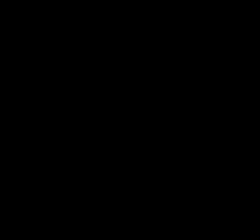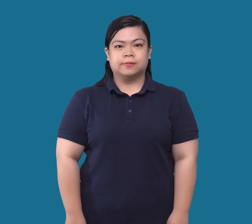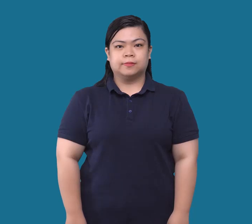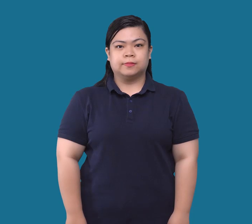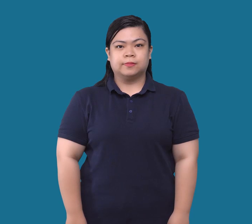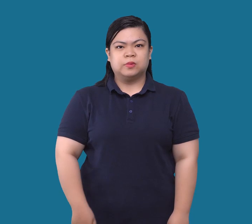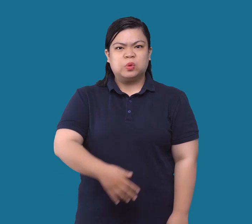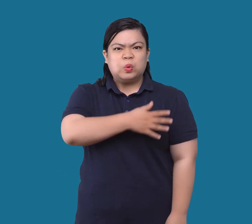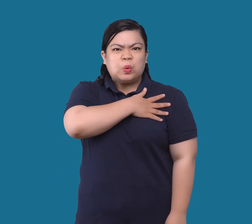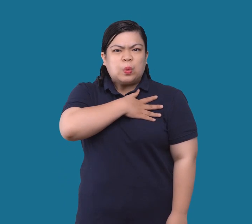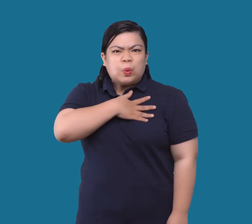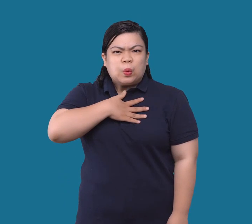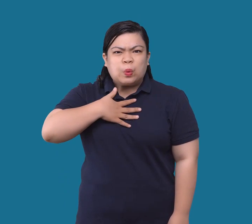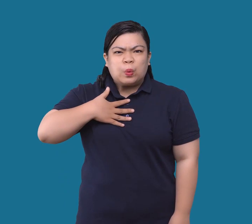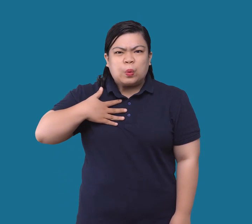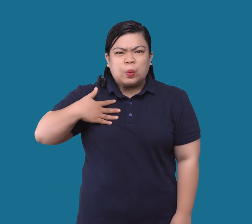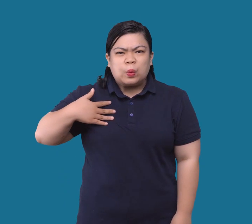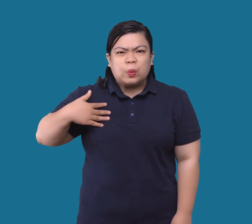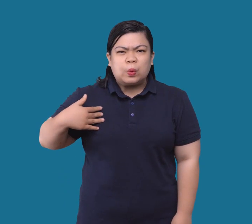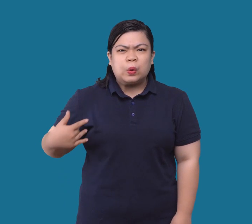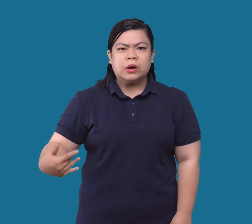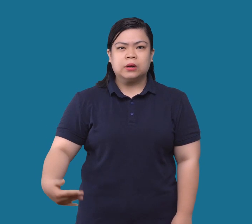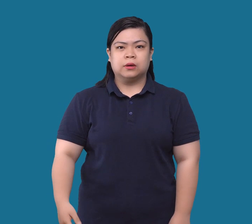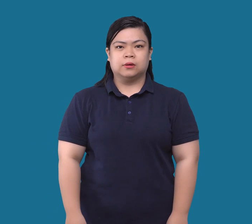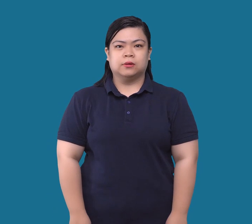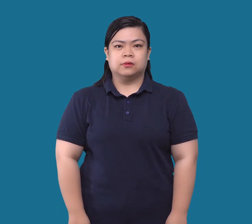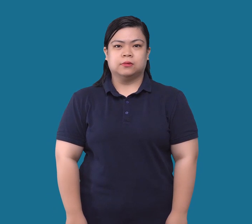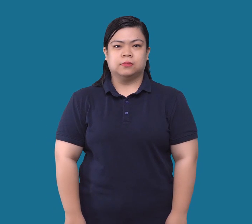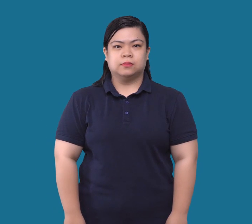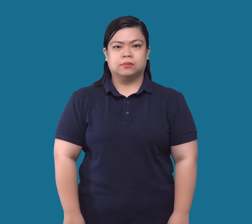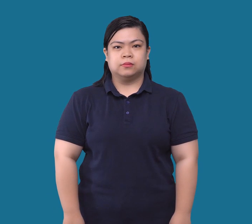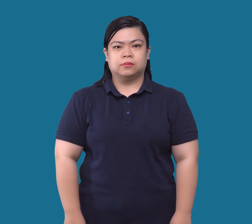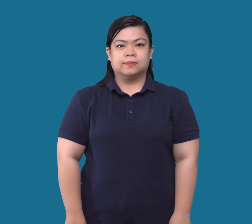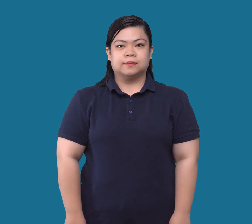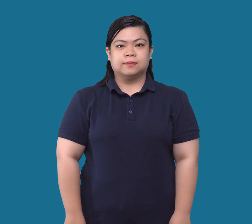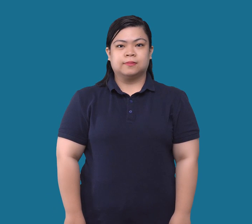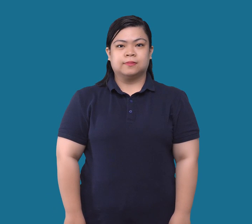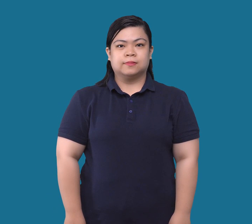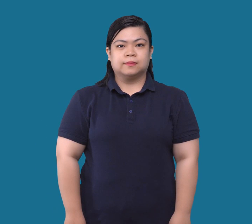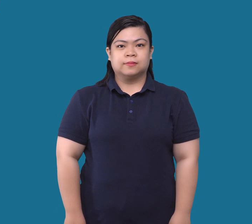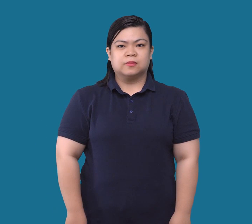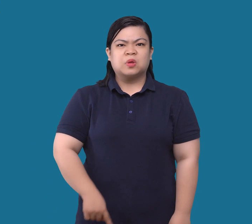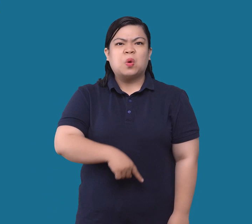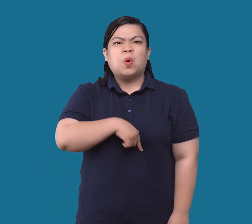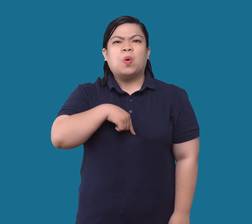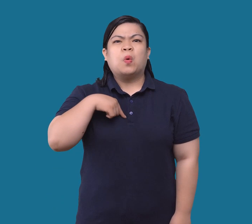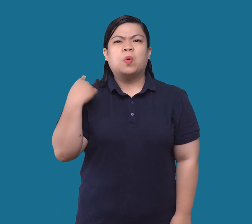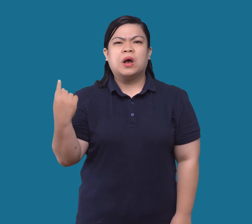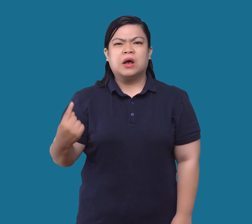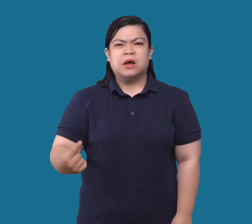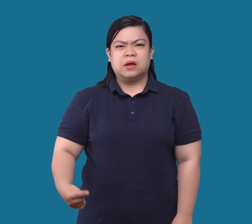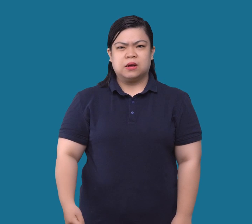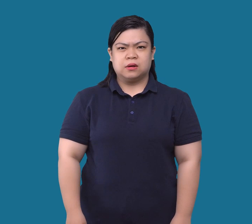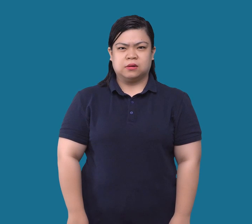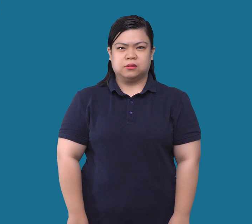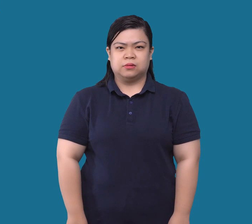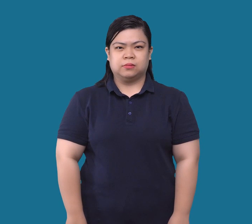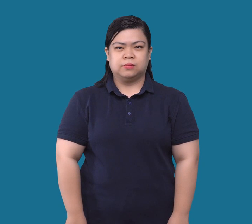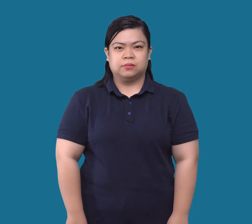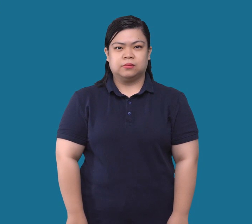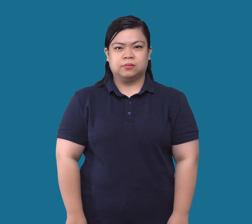lâu